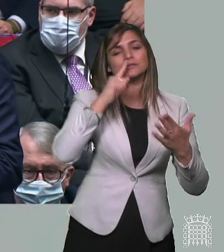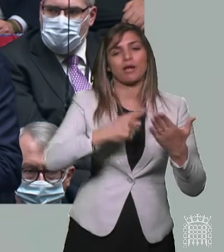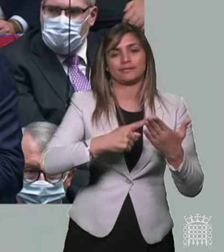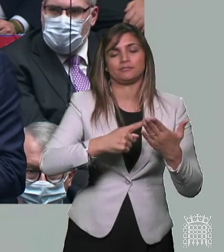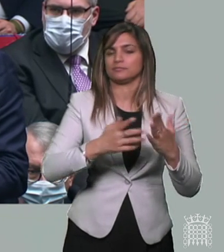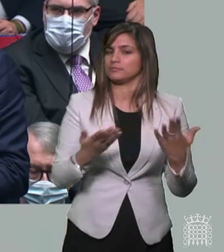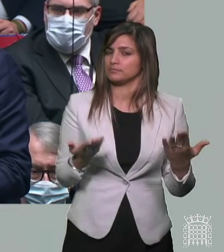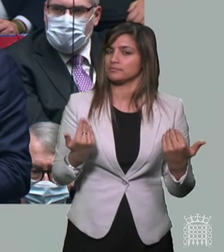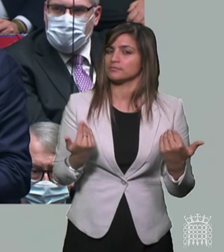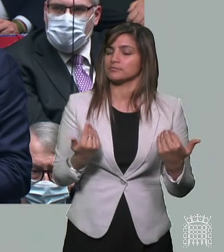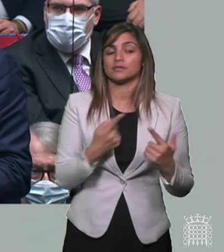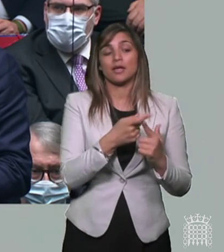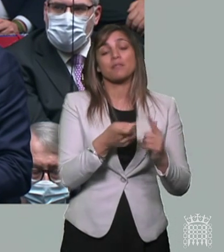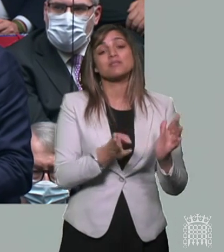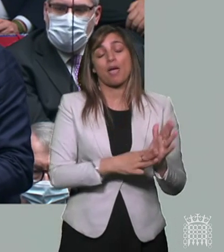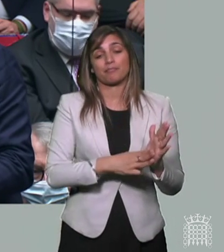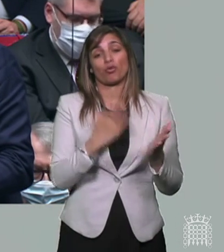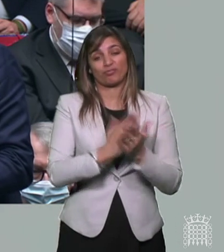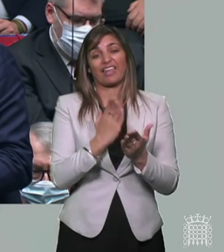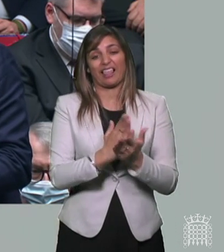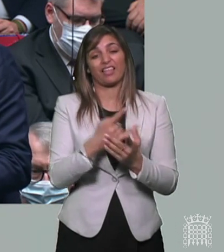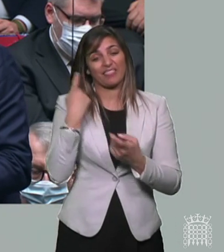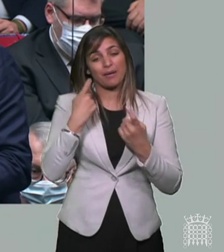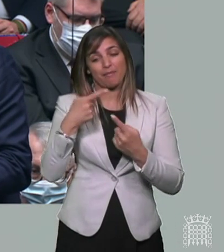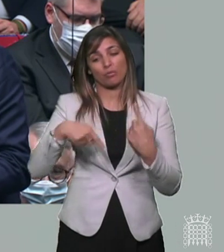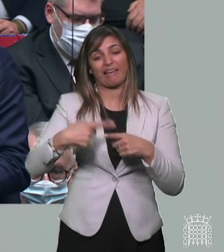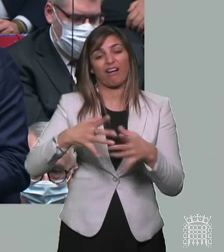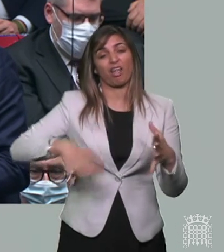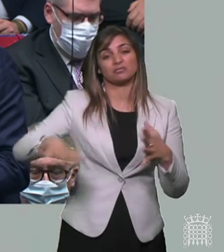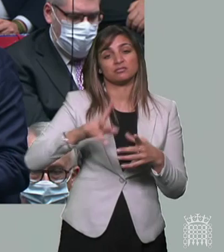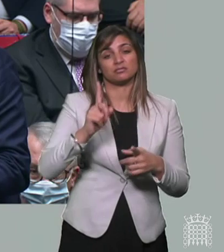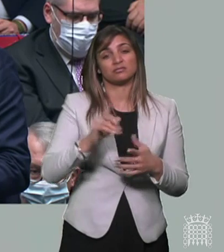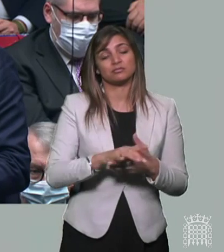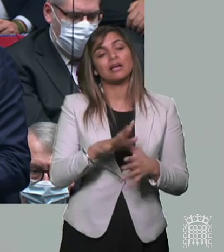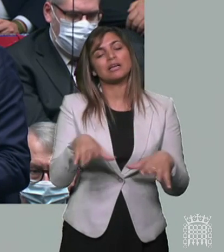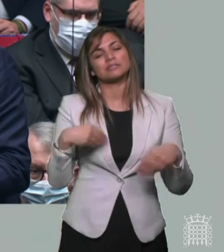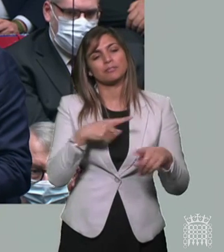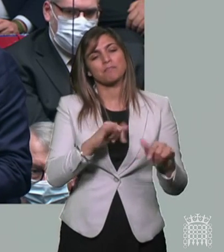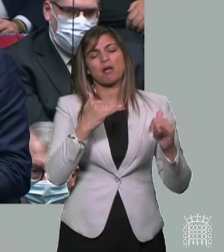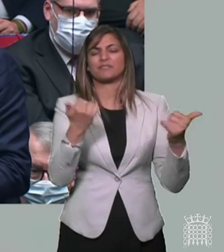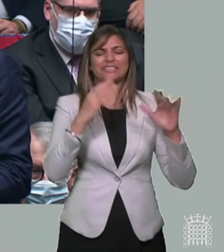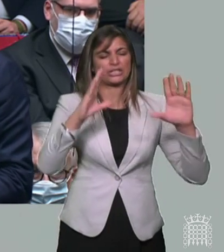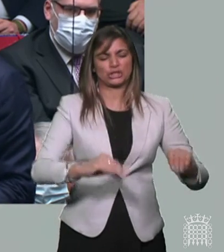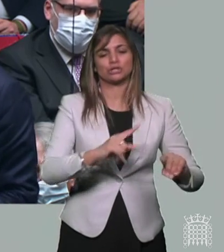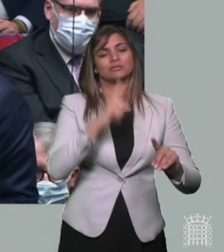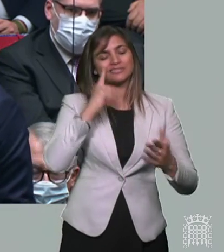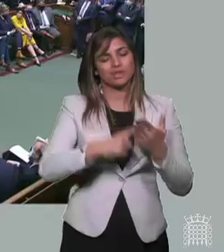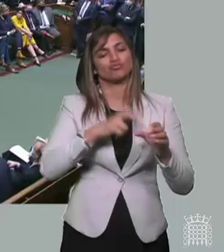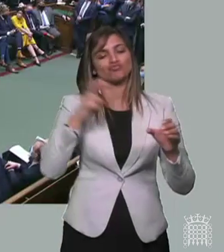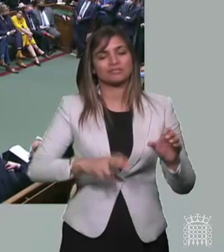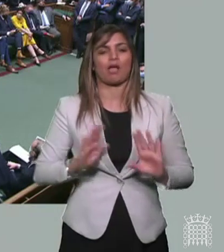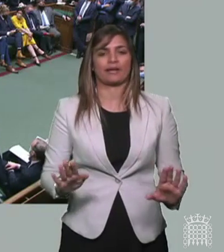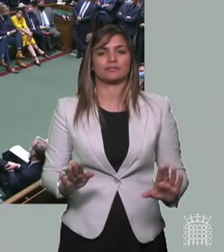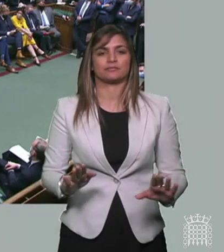So will the Prime Minister, for the good of the country, accept that the party is over and decide to resign?